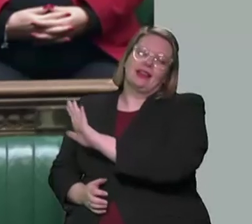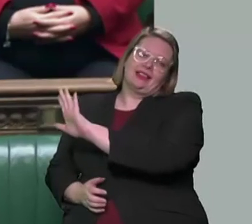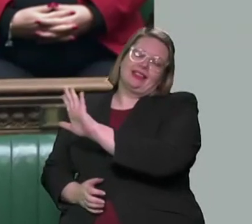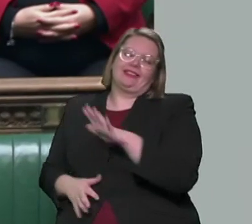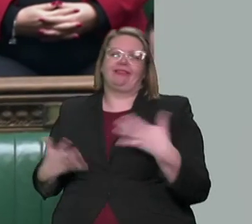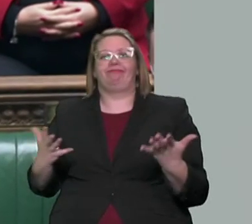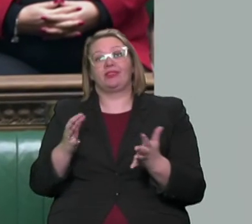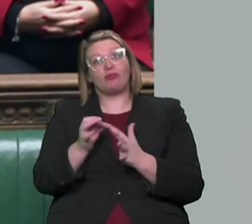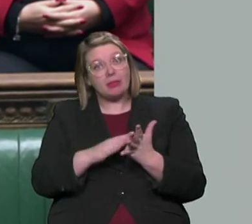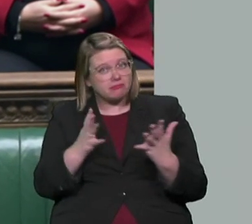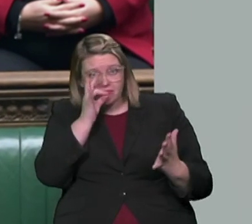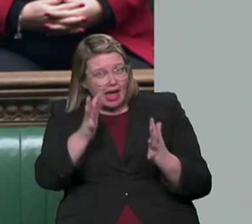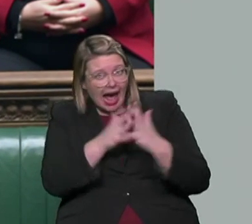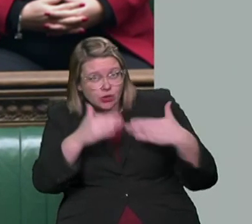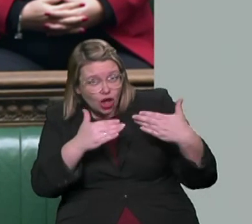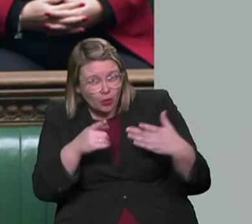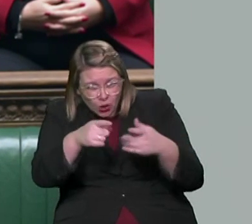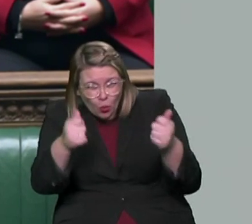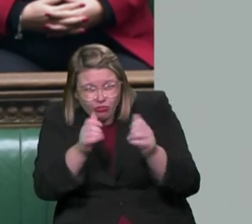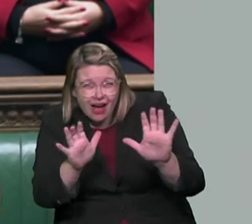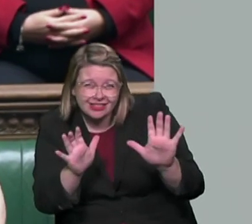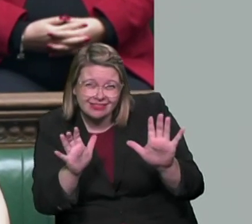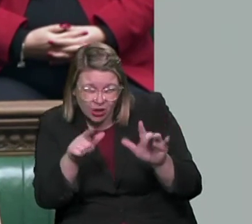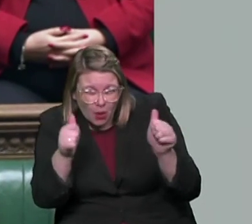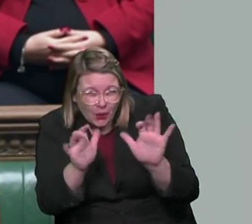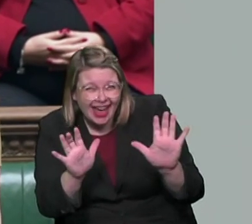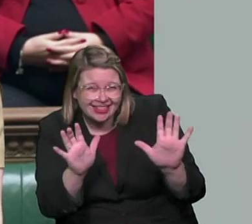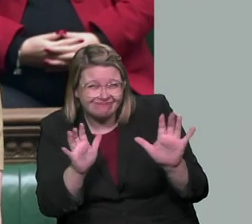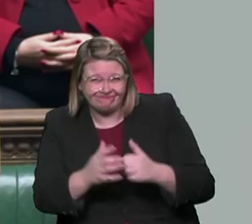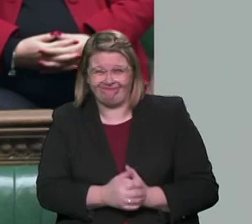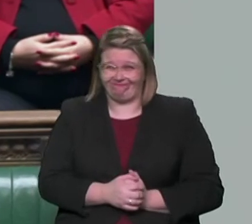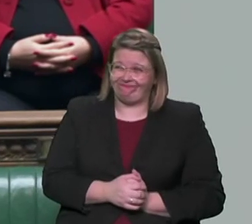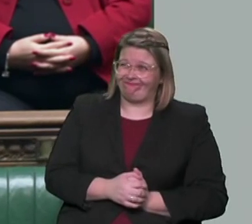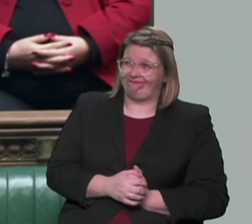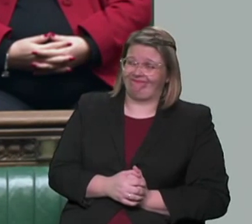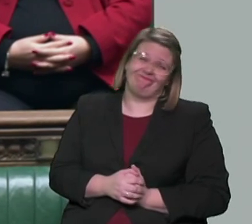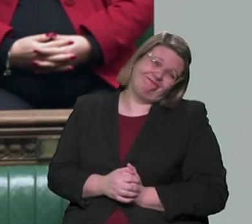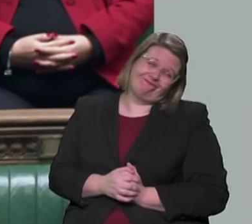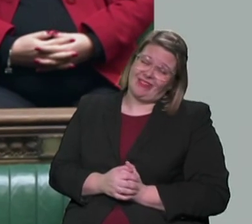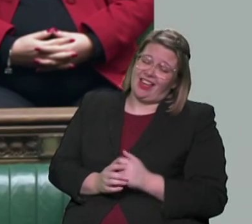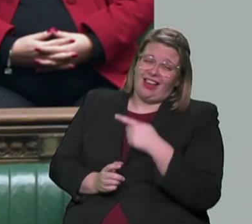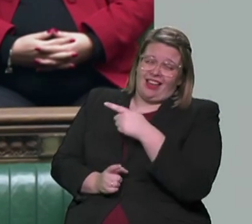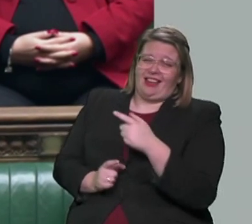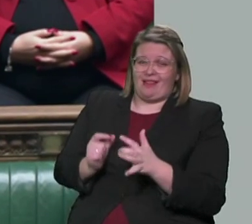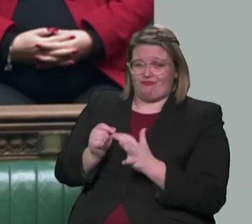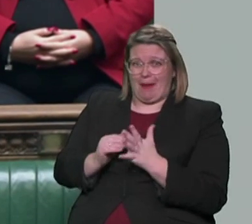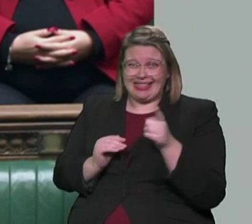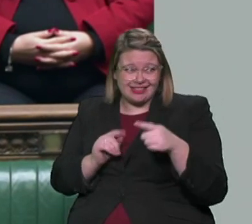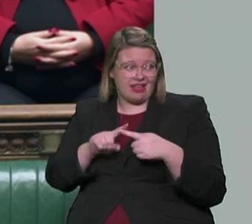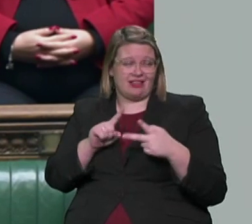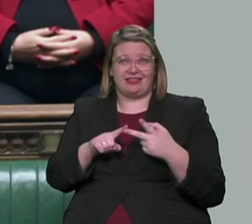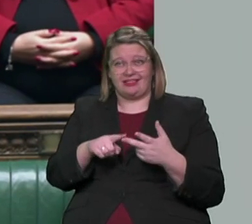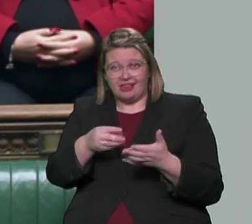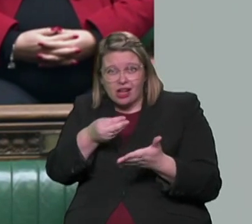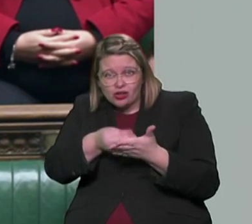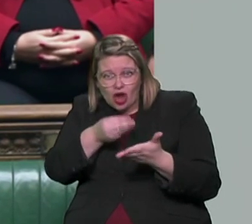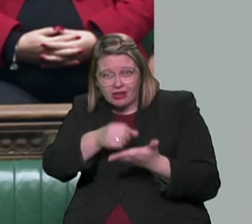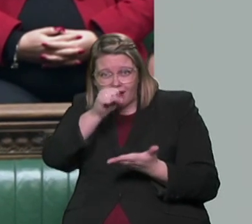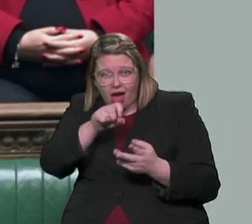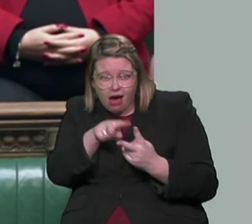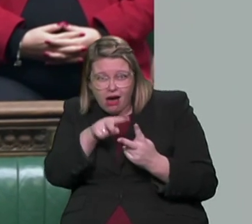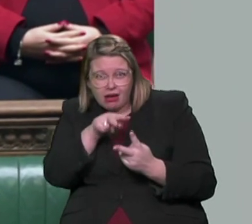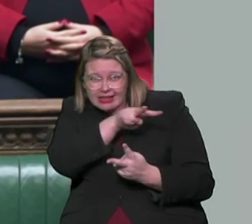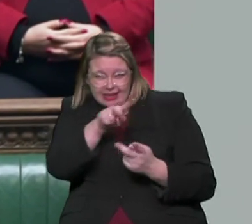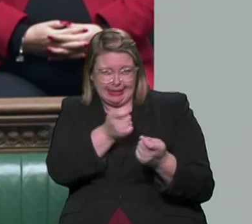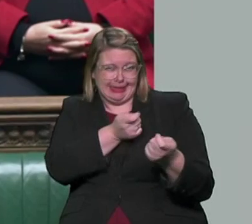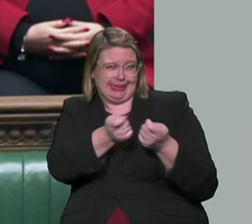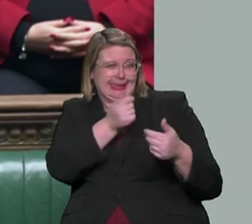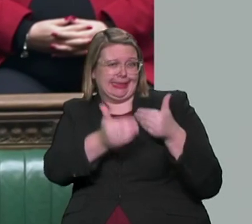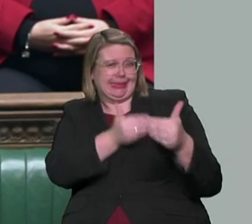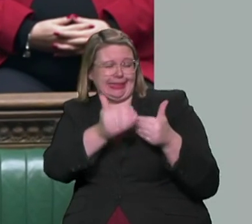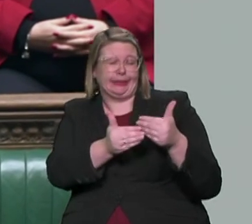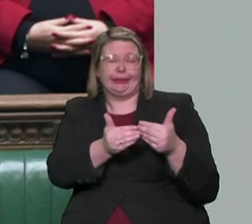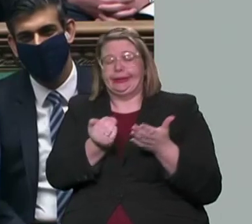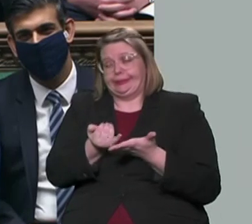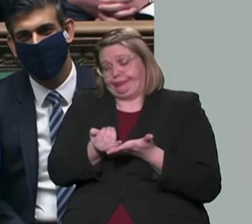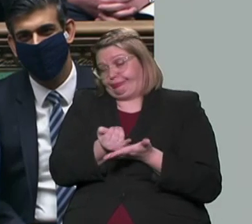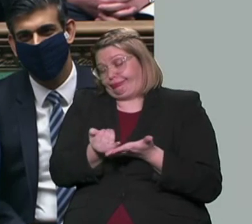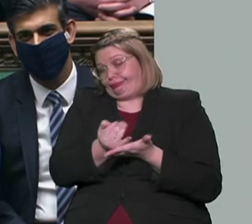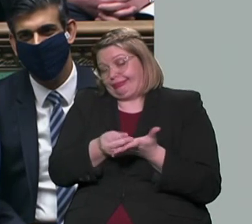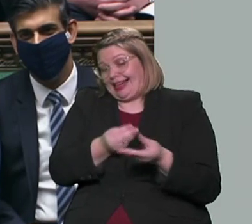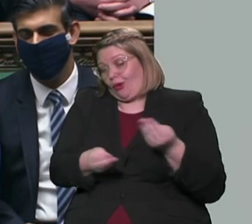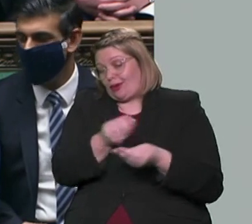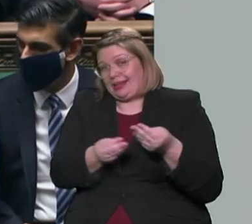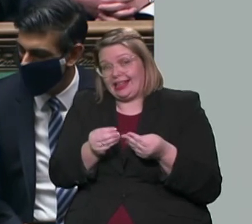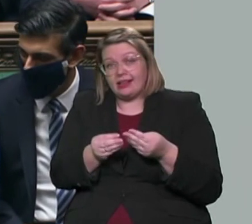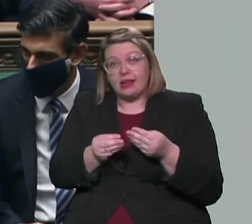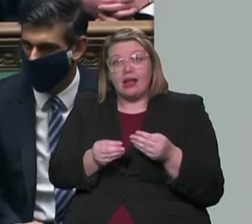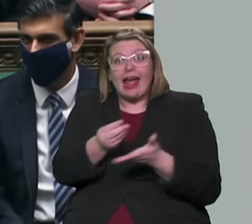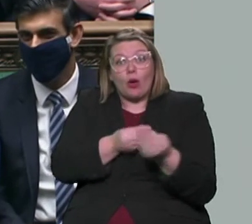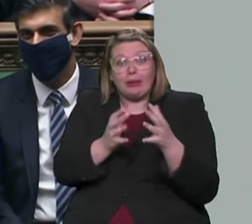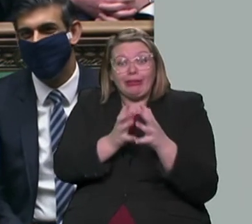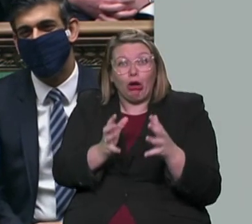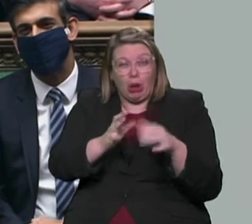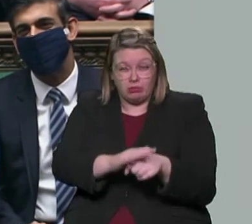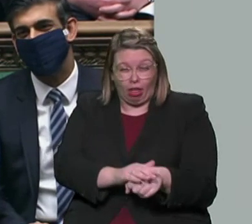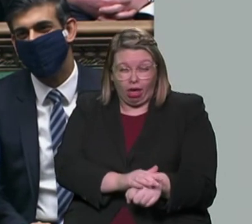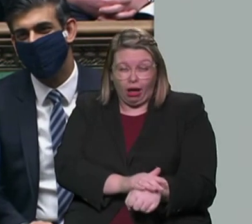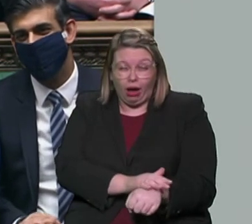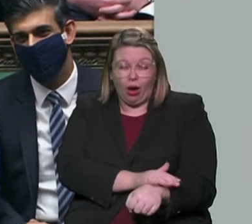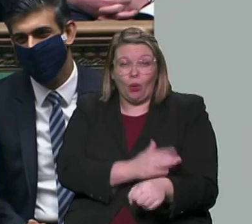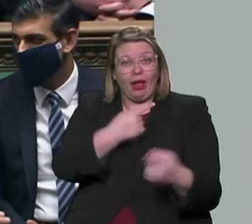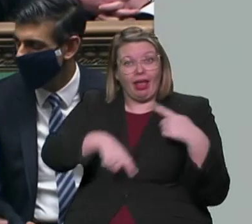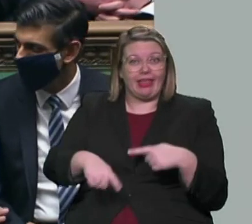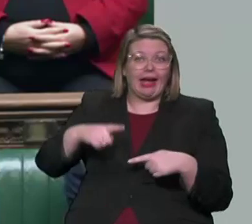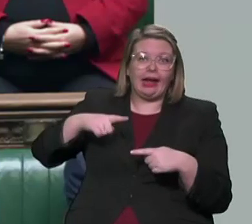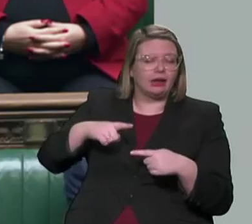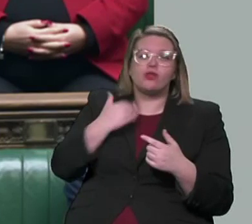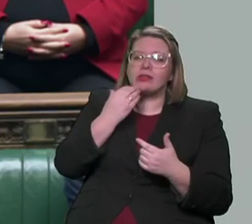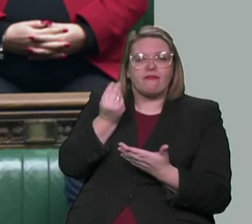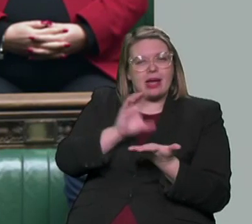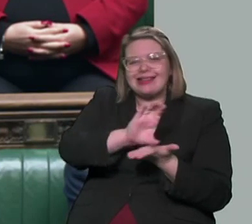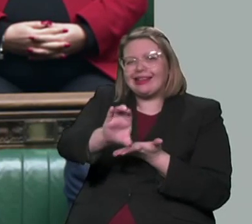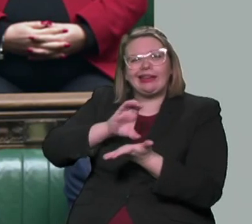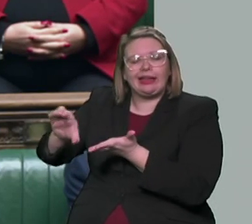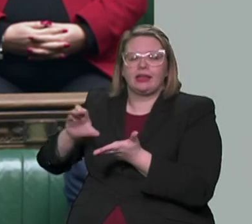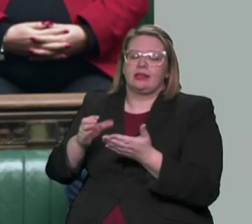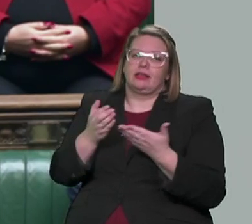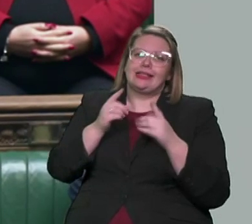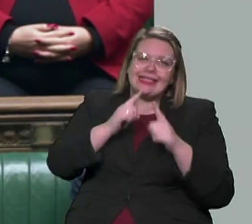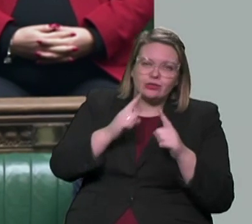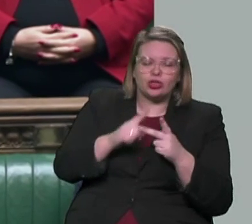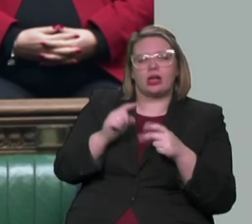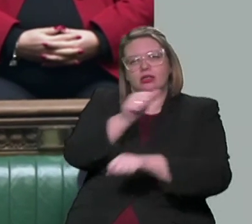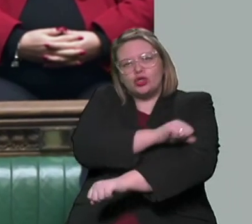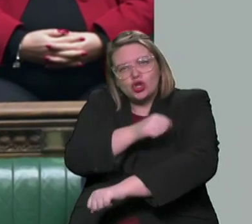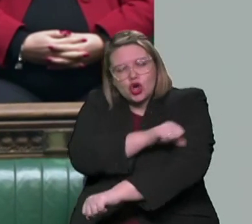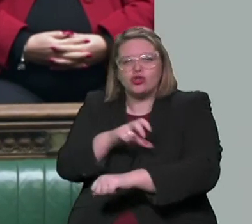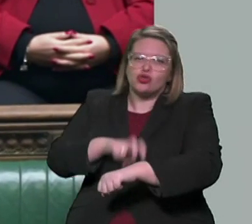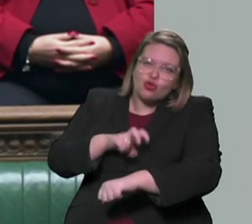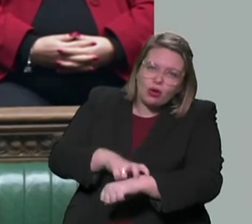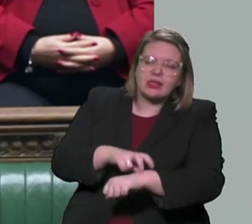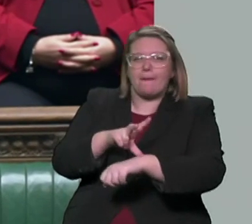Prime Minister, how’s it going? Are you okay? The Prime Minister and his Chancellor have presided over economic mismanagement, low growth, and neglect of our public services, and what is their solution to fix that?